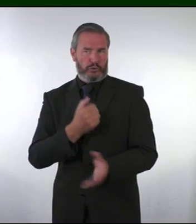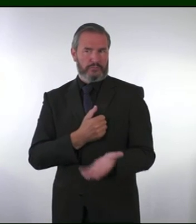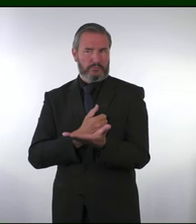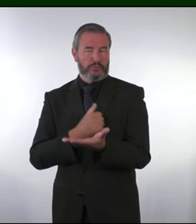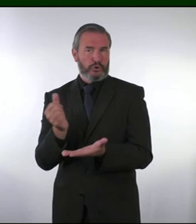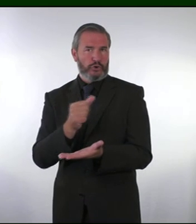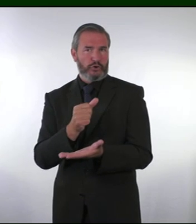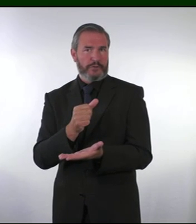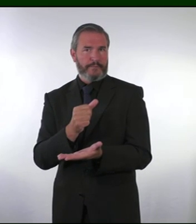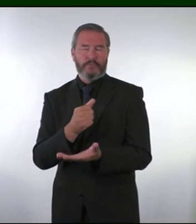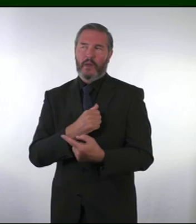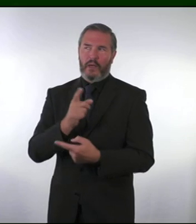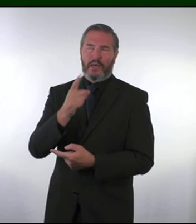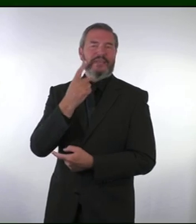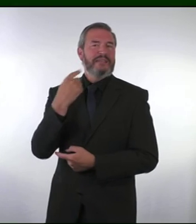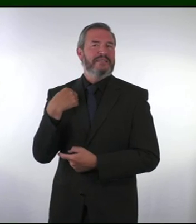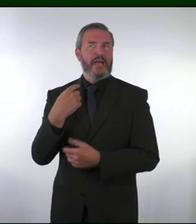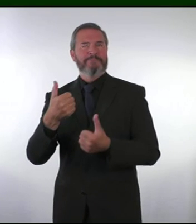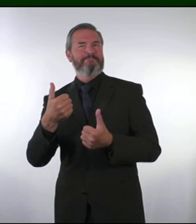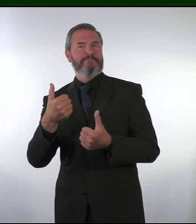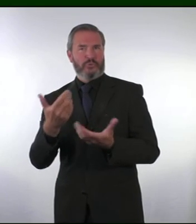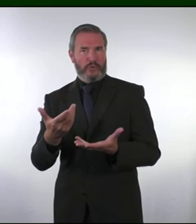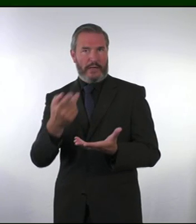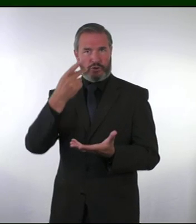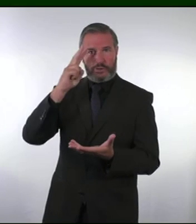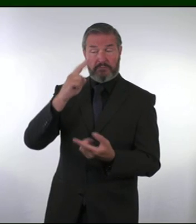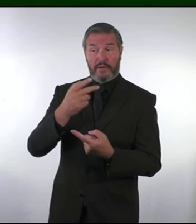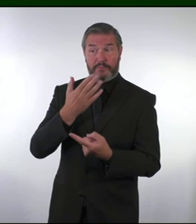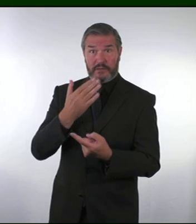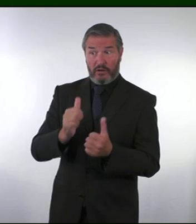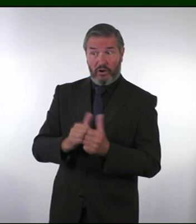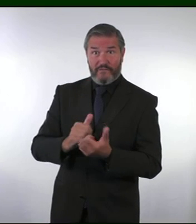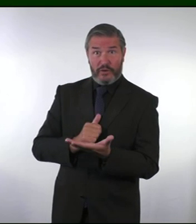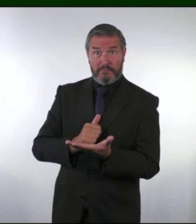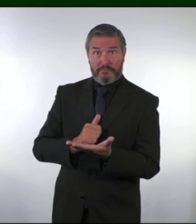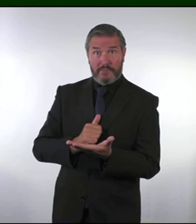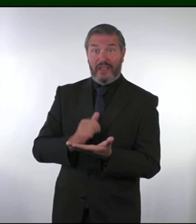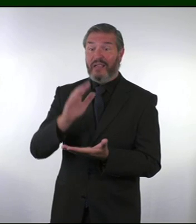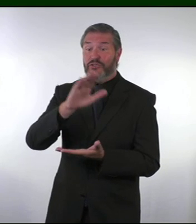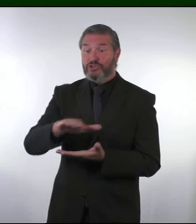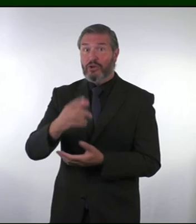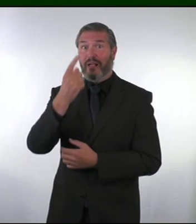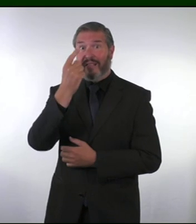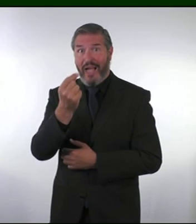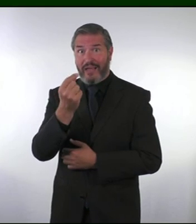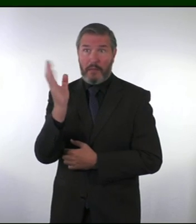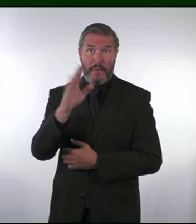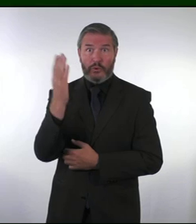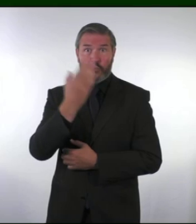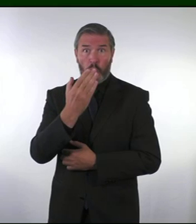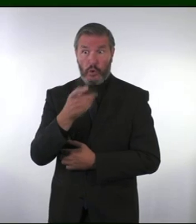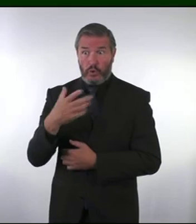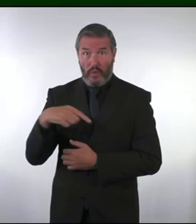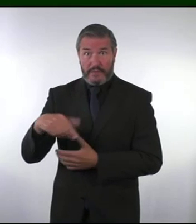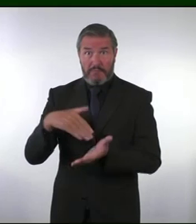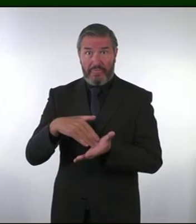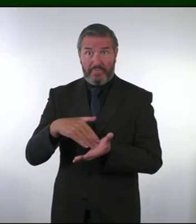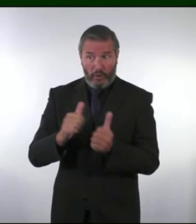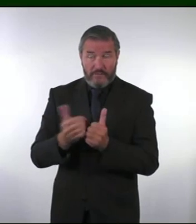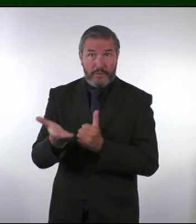We heard some warm words from him yesterday. Can he now confirm that he wants all children who can go back to school to go back to school this month?